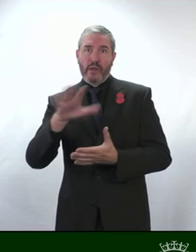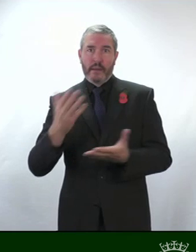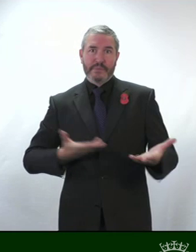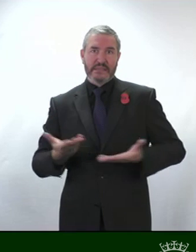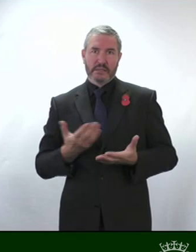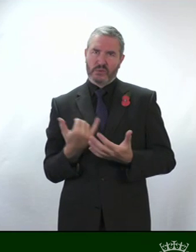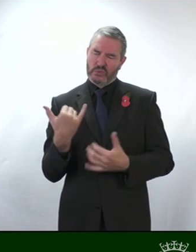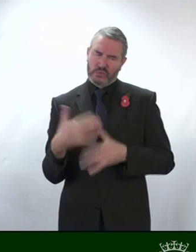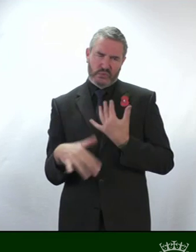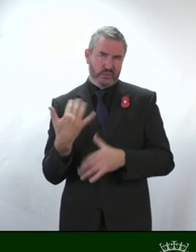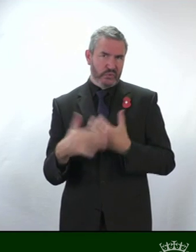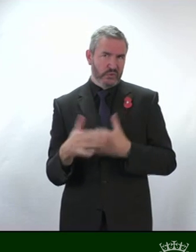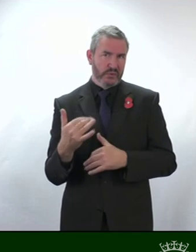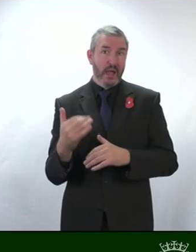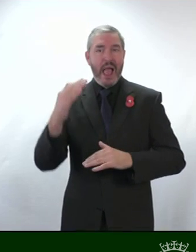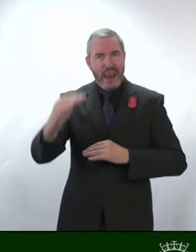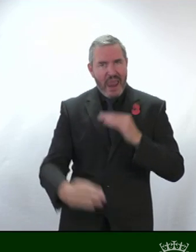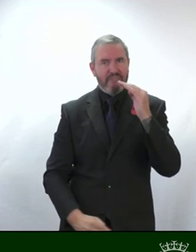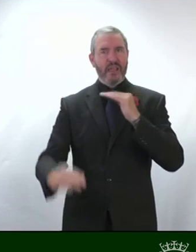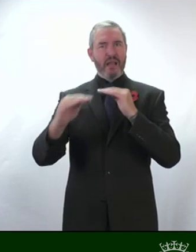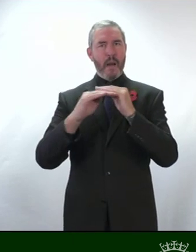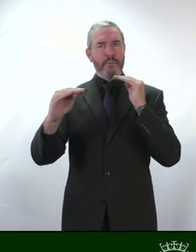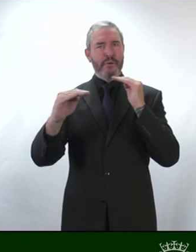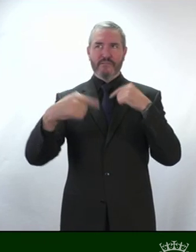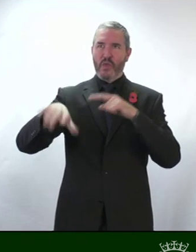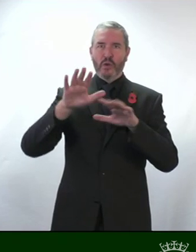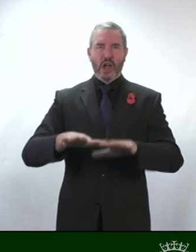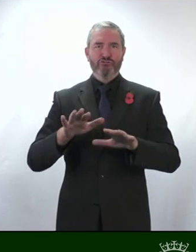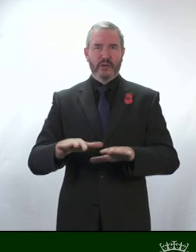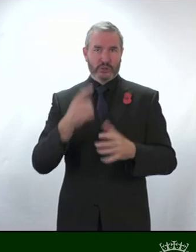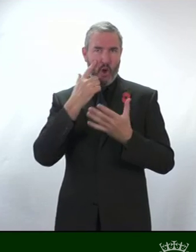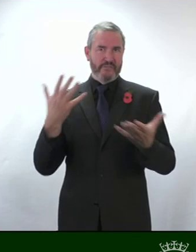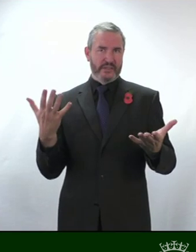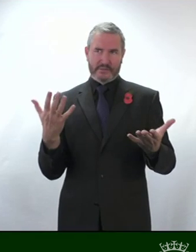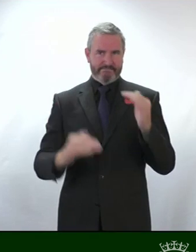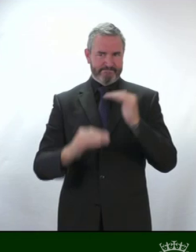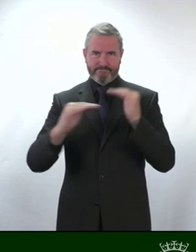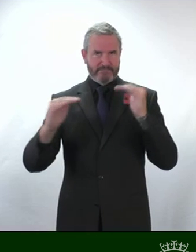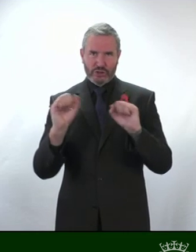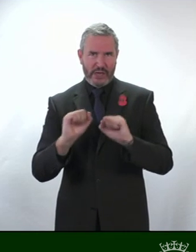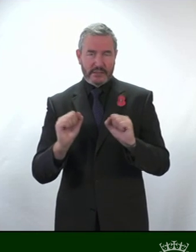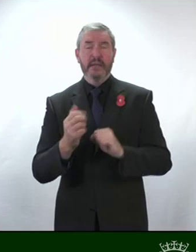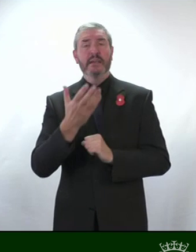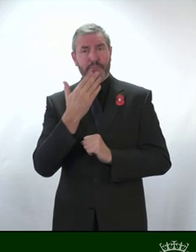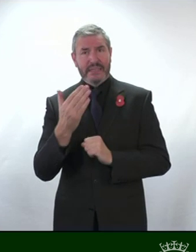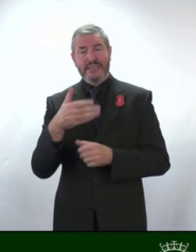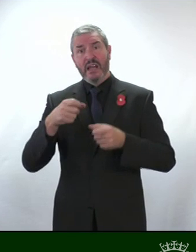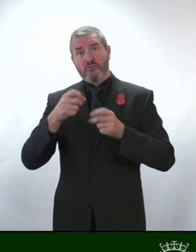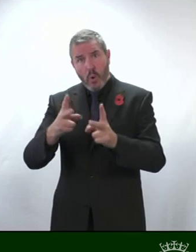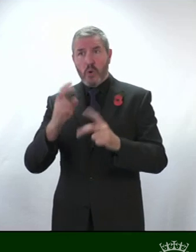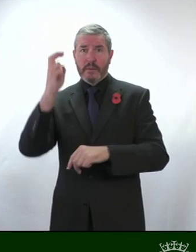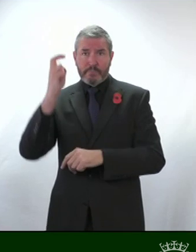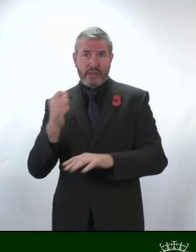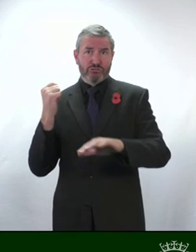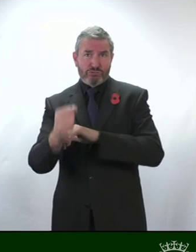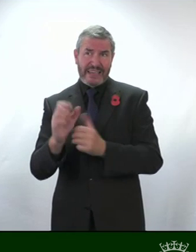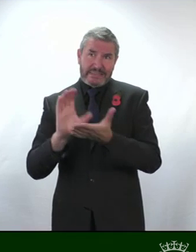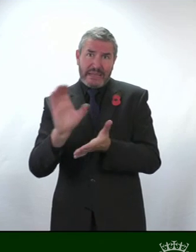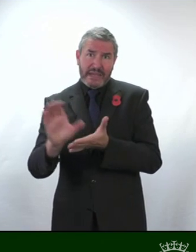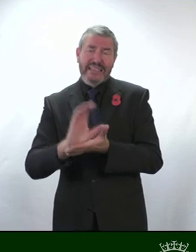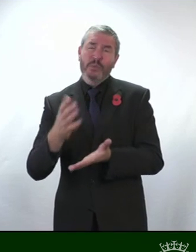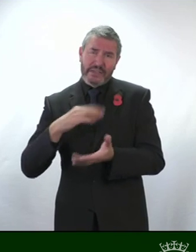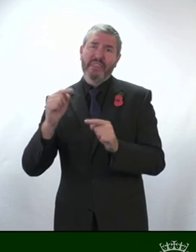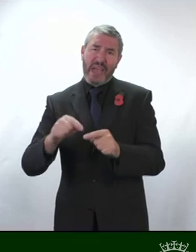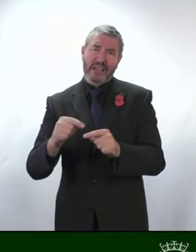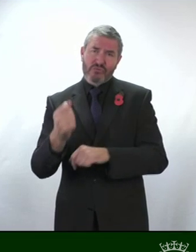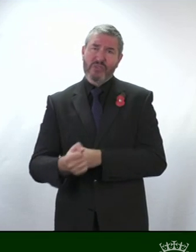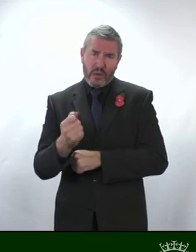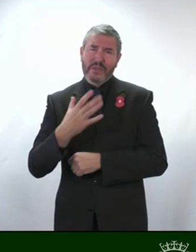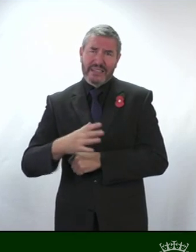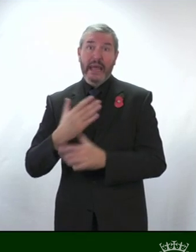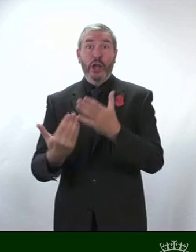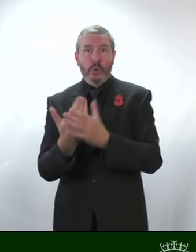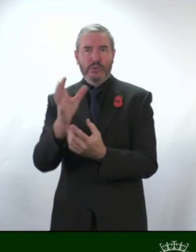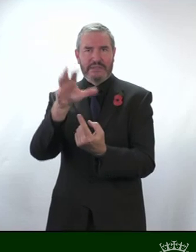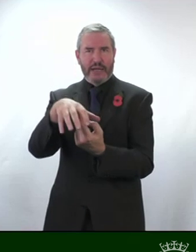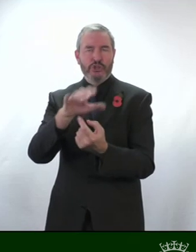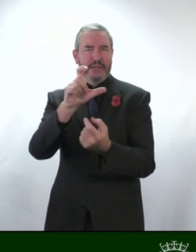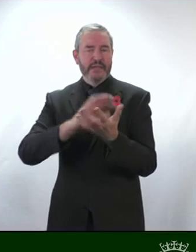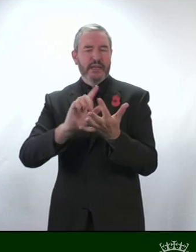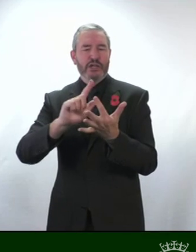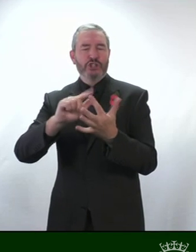The importance of the Prime Minister’s levelling-up agenda has never been starker, so today I ask him to fast-track infrastructure spending in the north, including Northern Powerhouse Rail and a new train station in Cheadle.